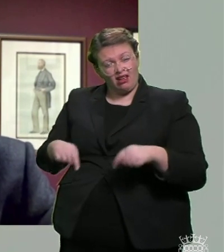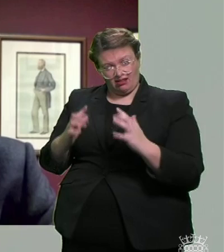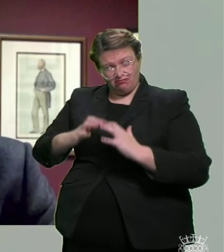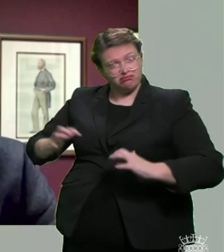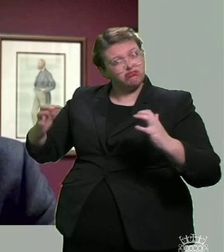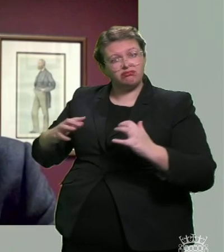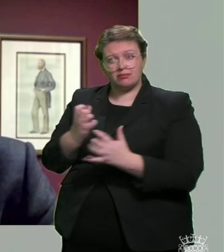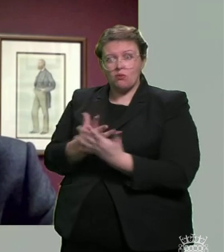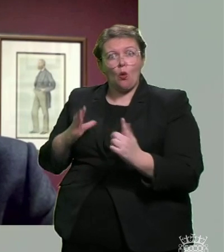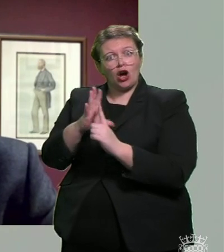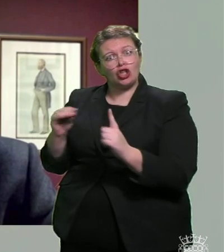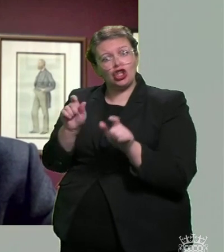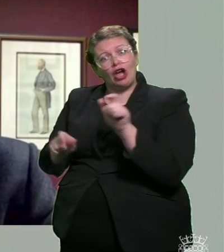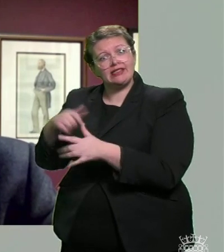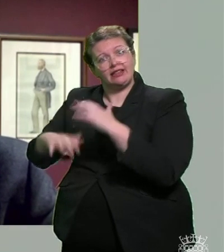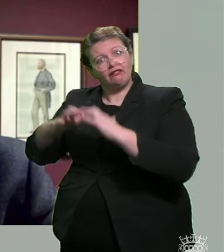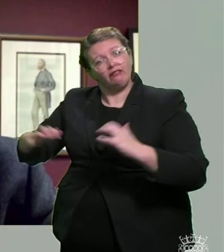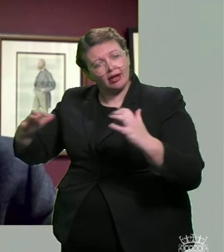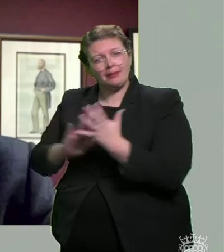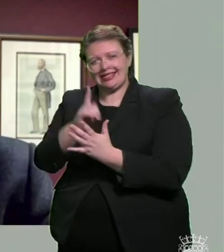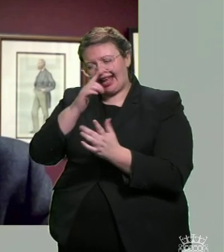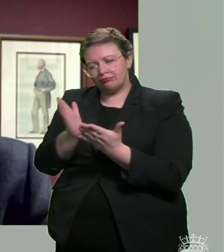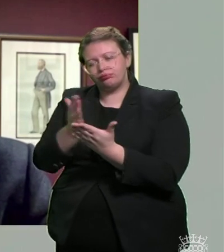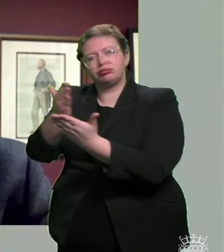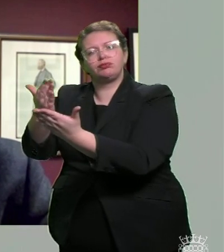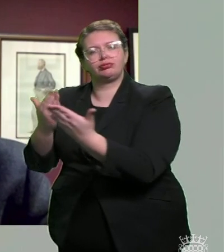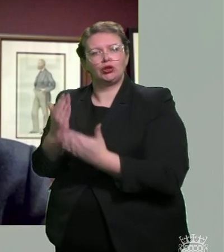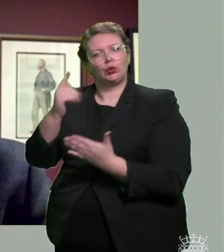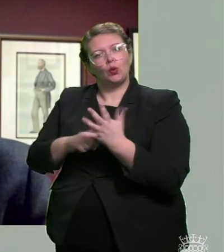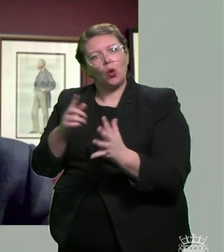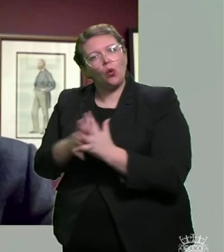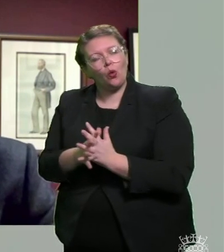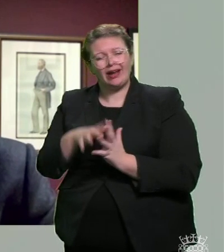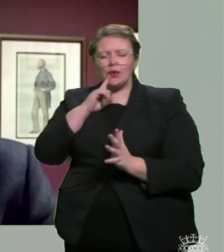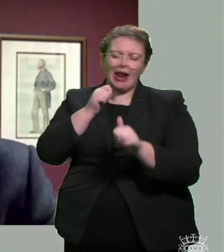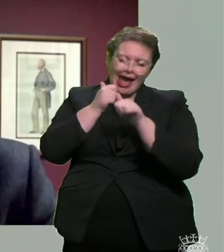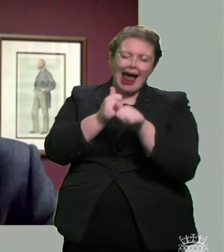Will you legislate, if necessary, to remove the impediments to trade in Northern Ireland?